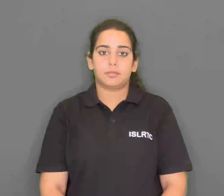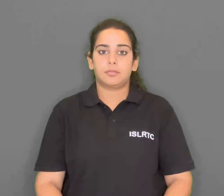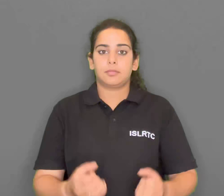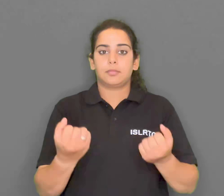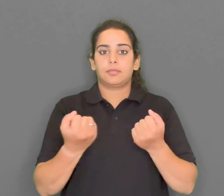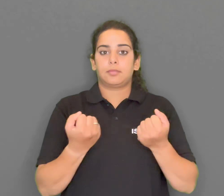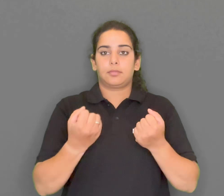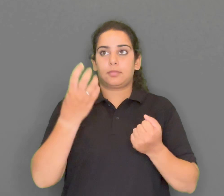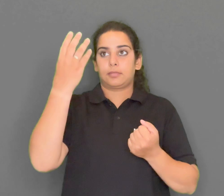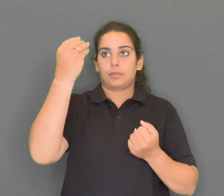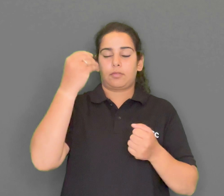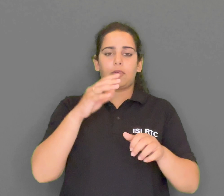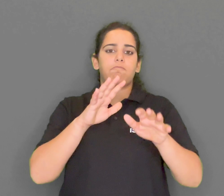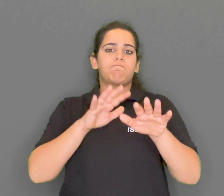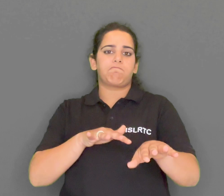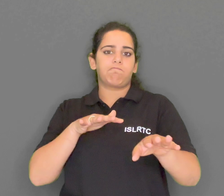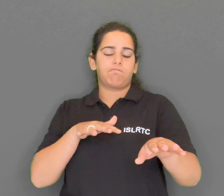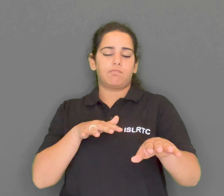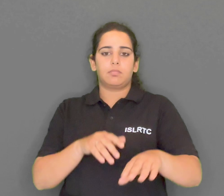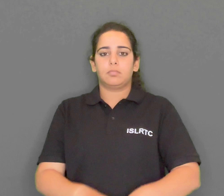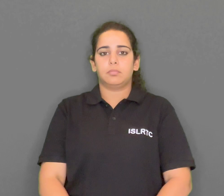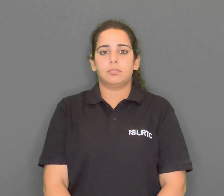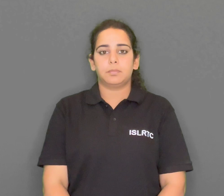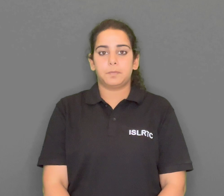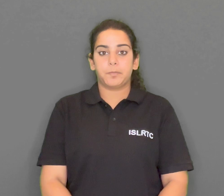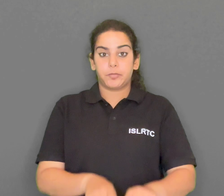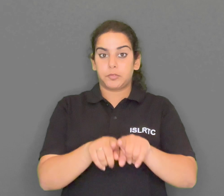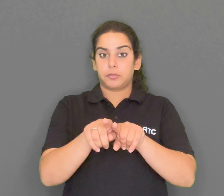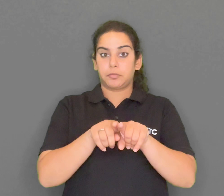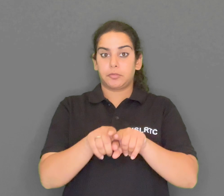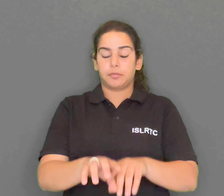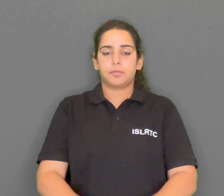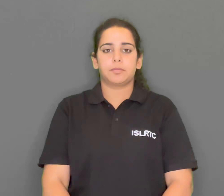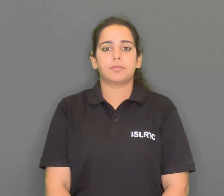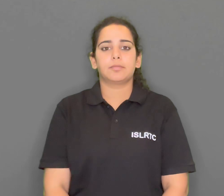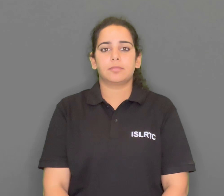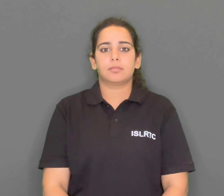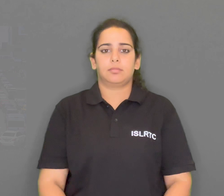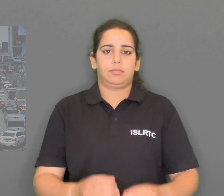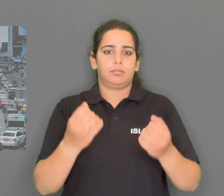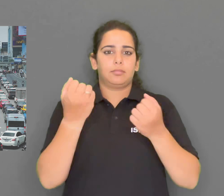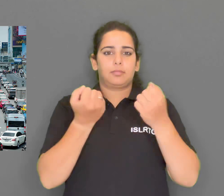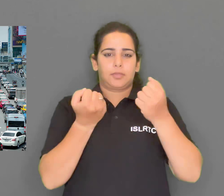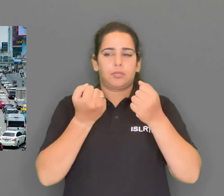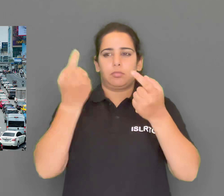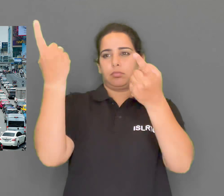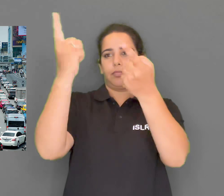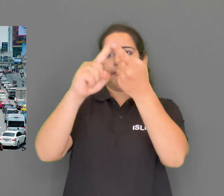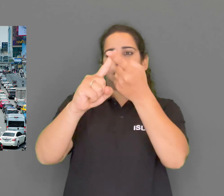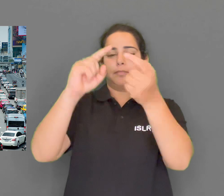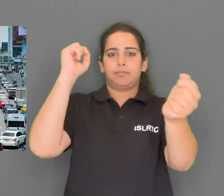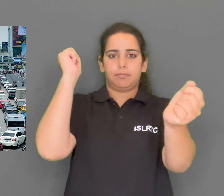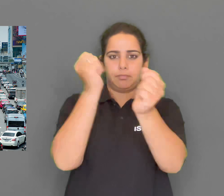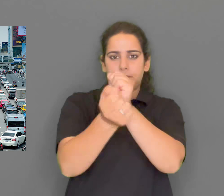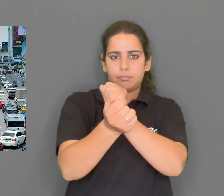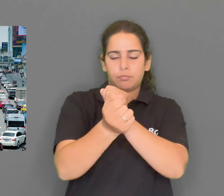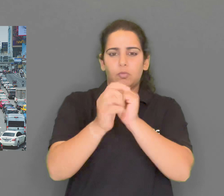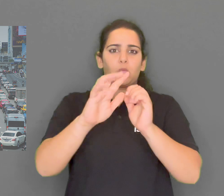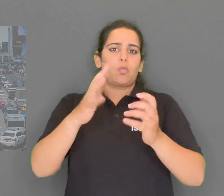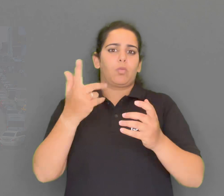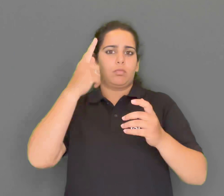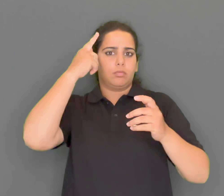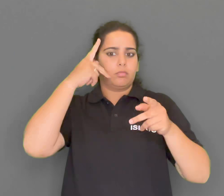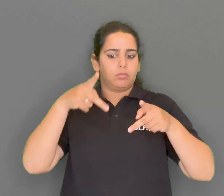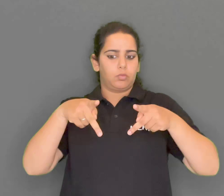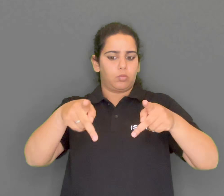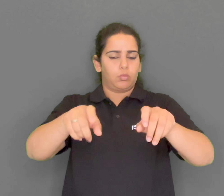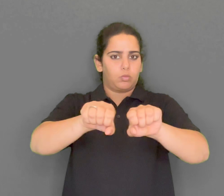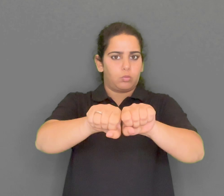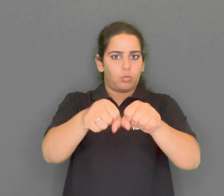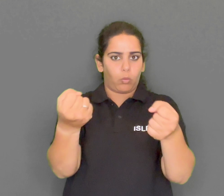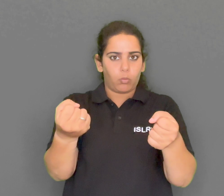Traffic jam A number of vehicles blocking one another until they can scarcely move